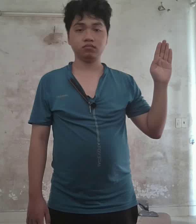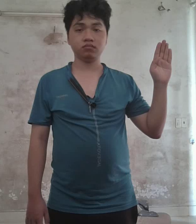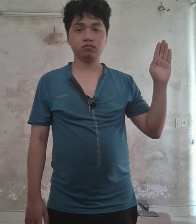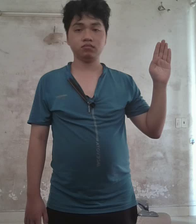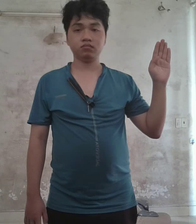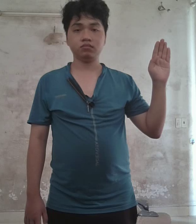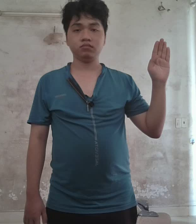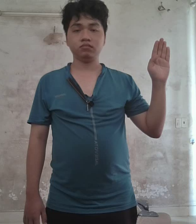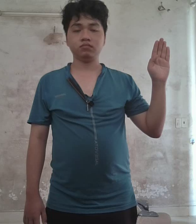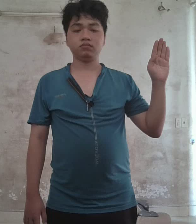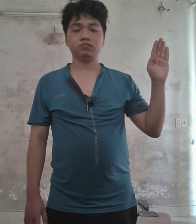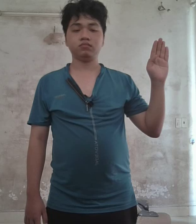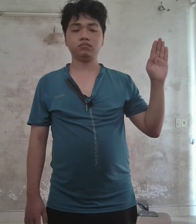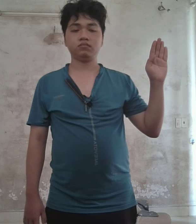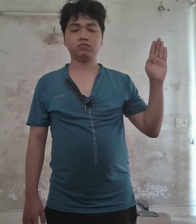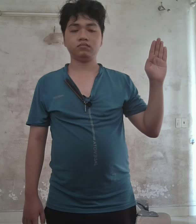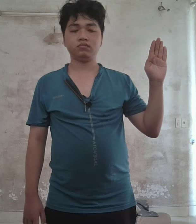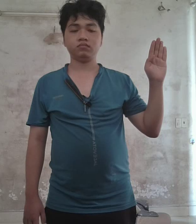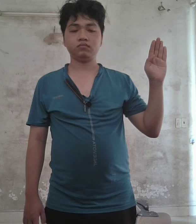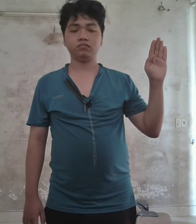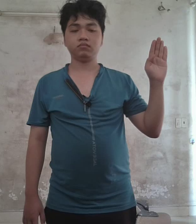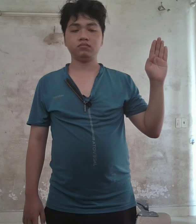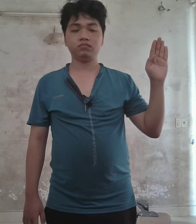b